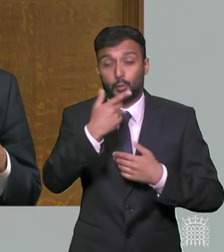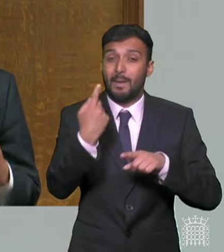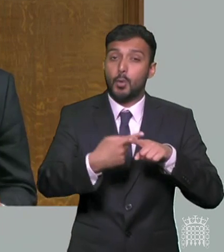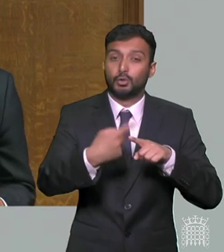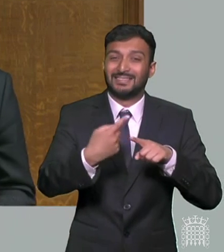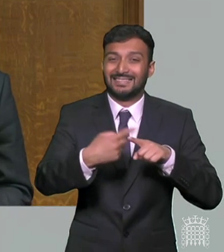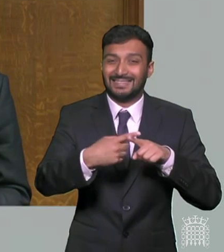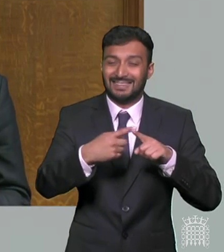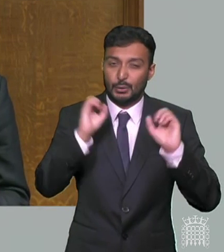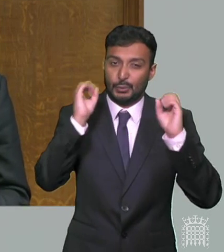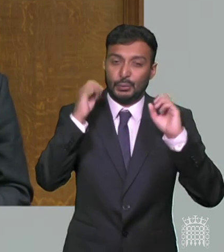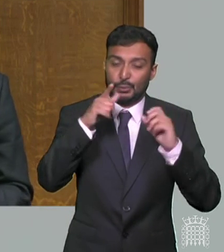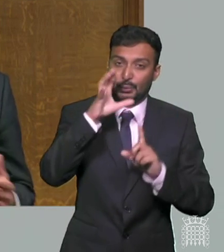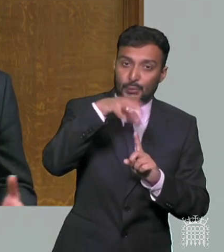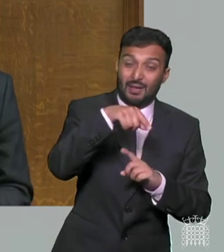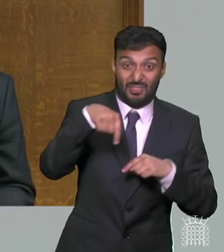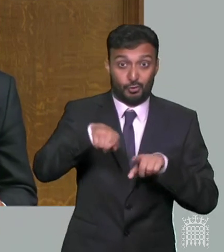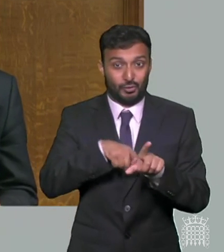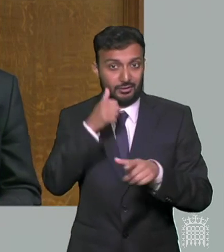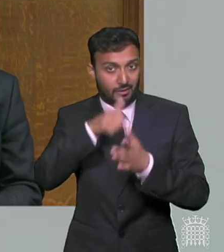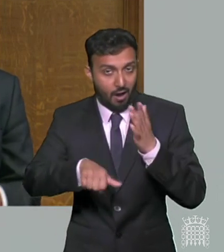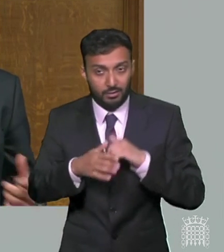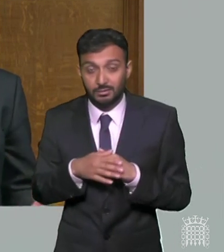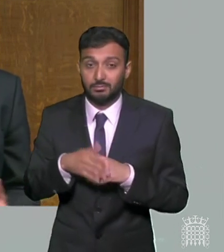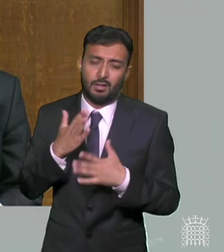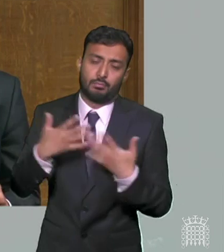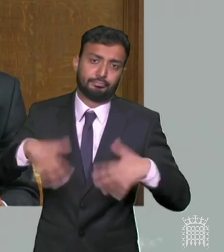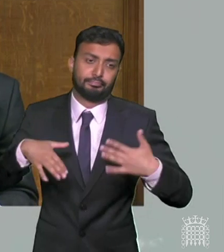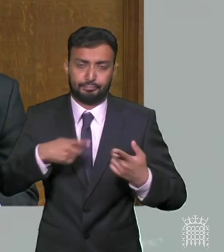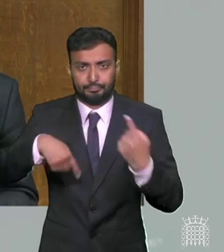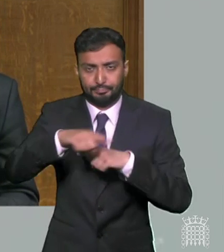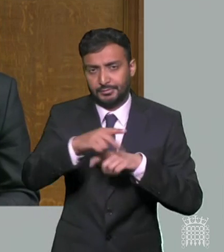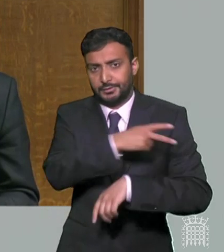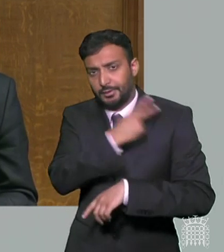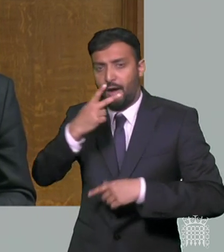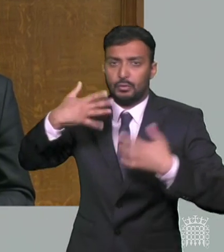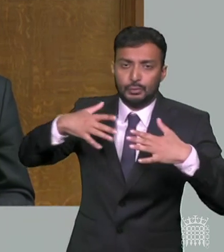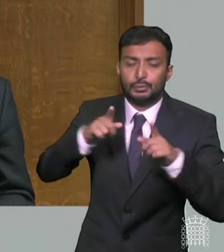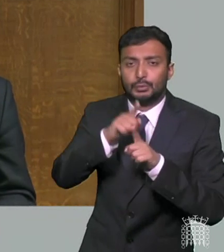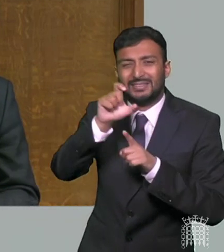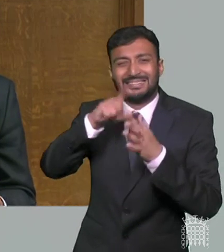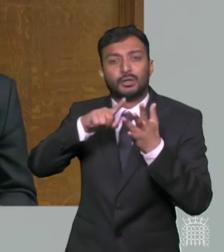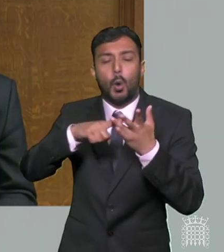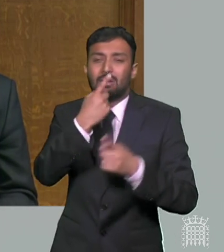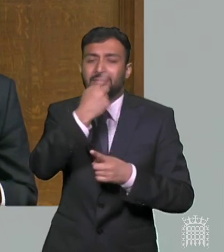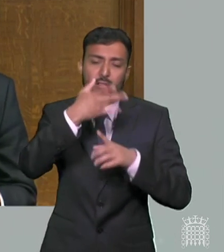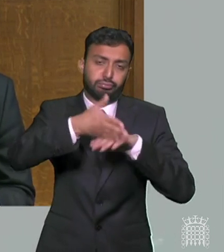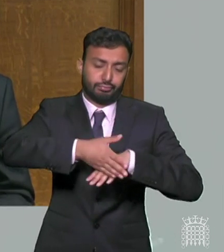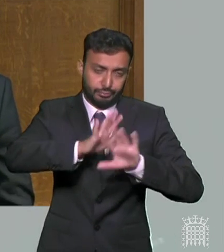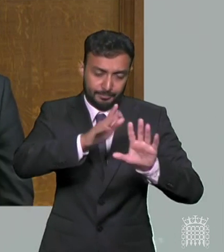That is a significant investment for the amazing staff there and the brilliant chief executive, Ann James, who works so hard.